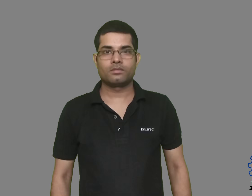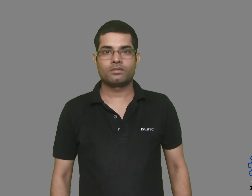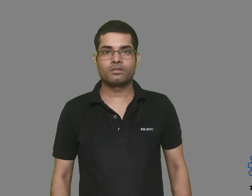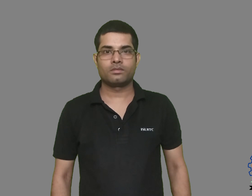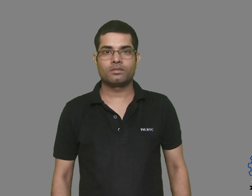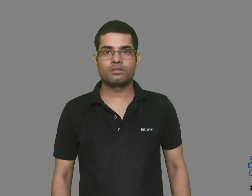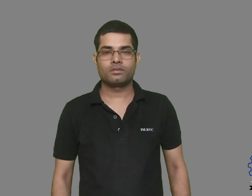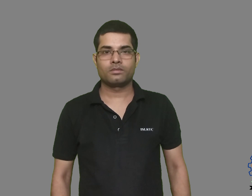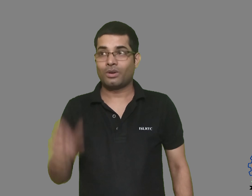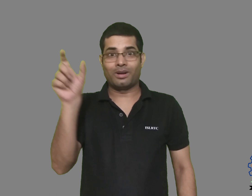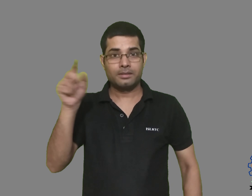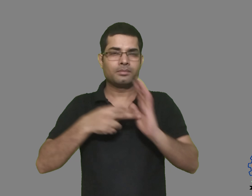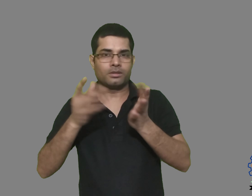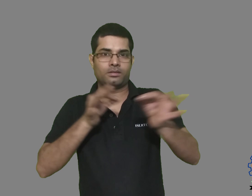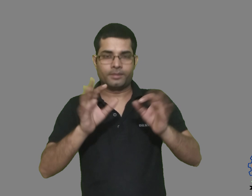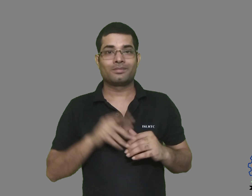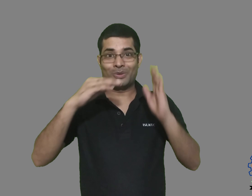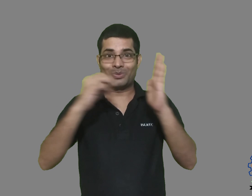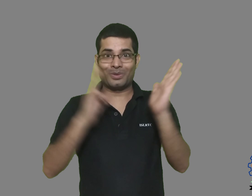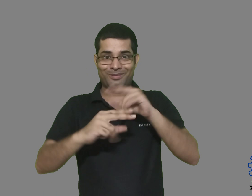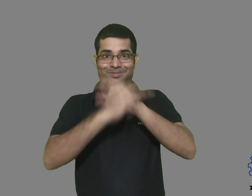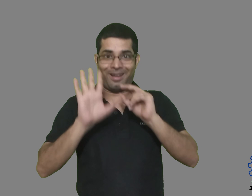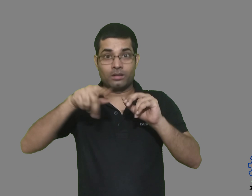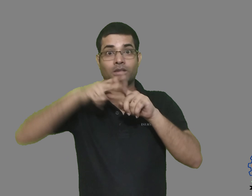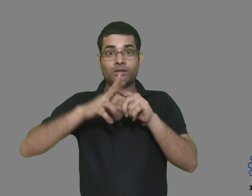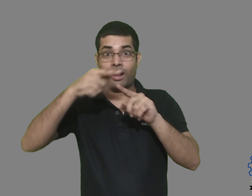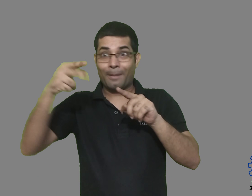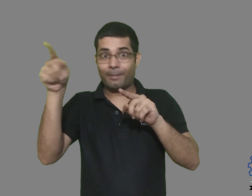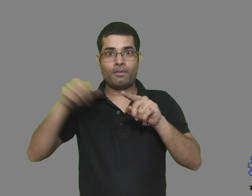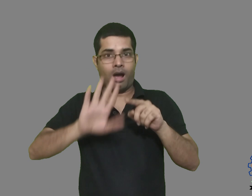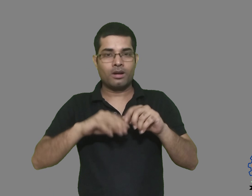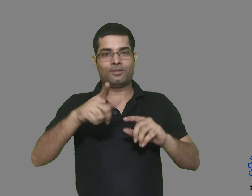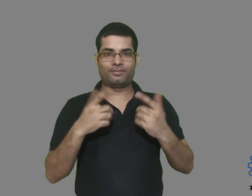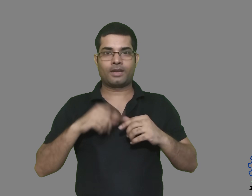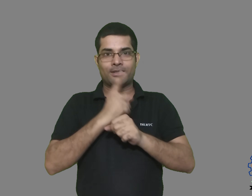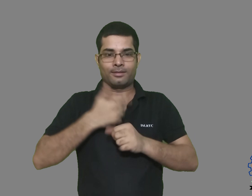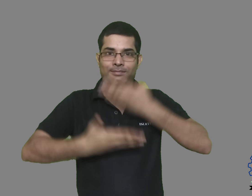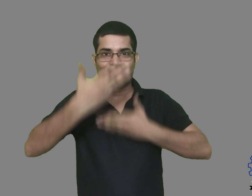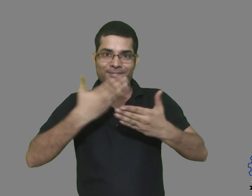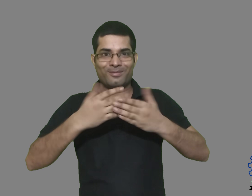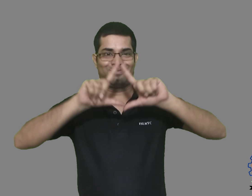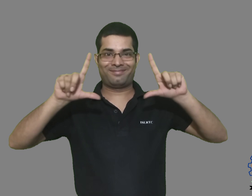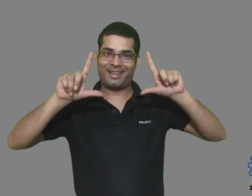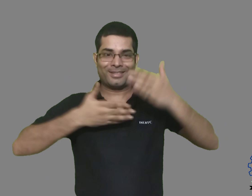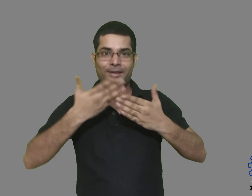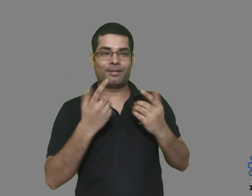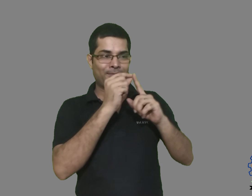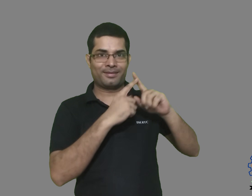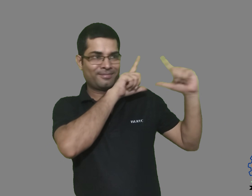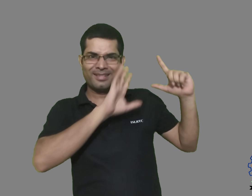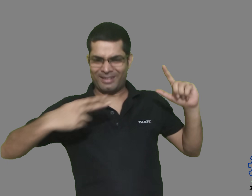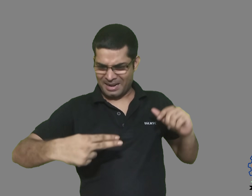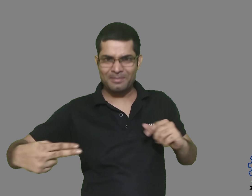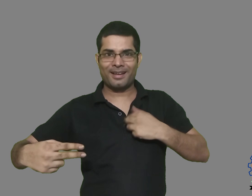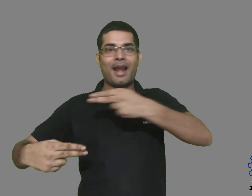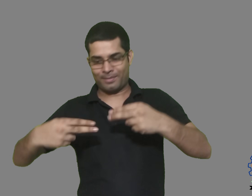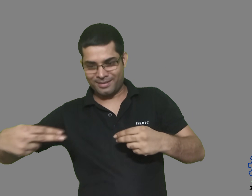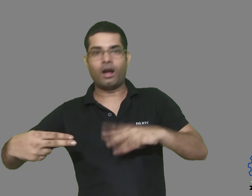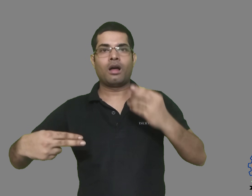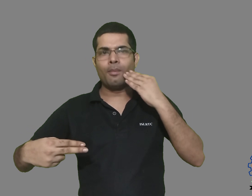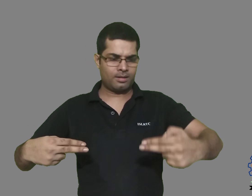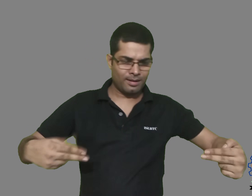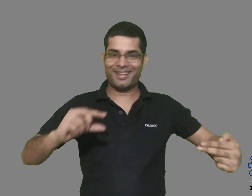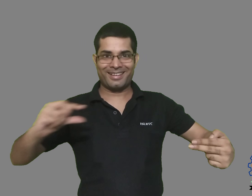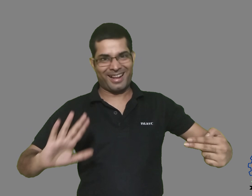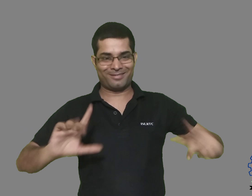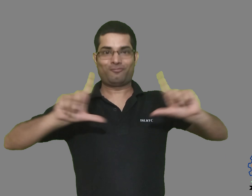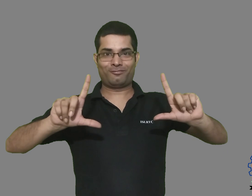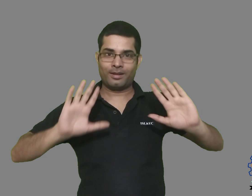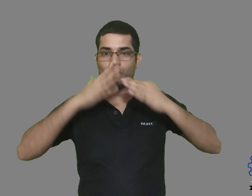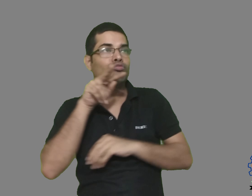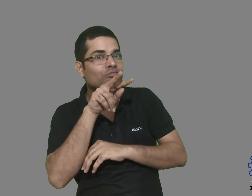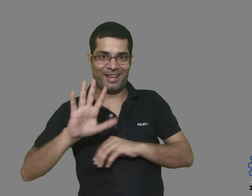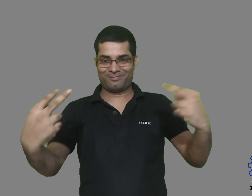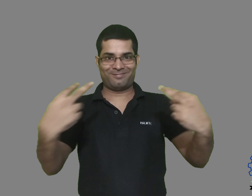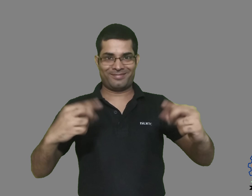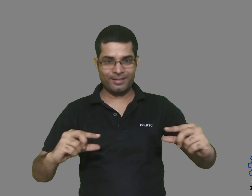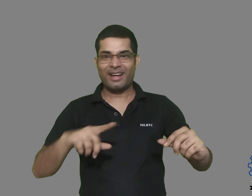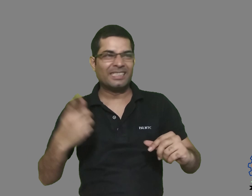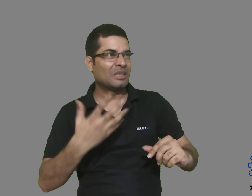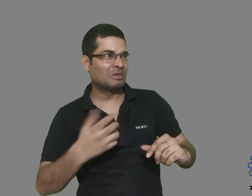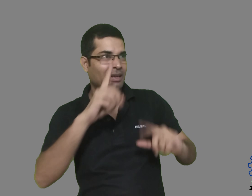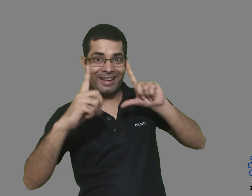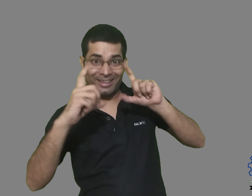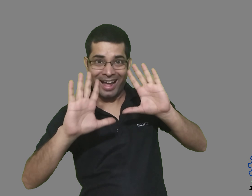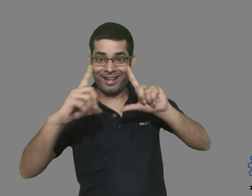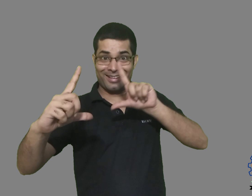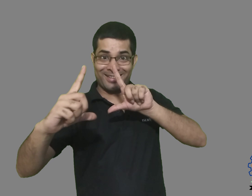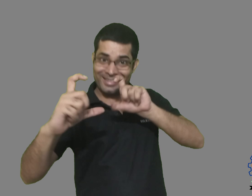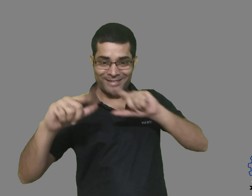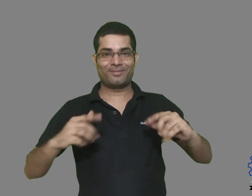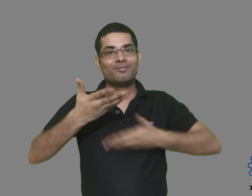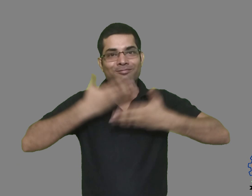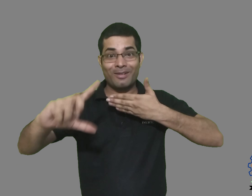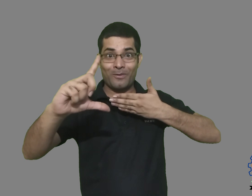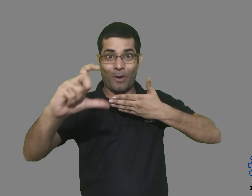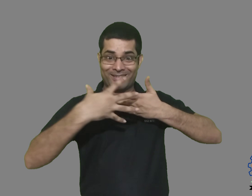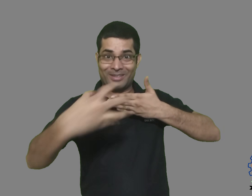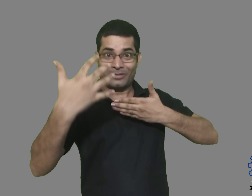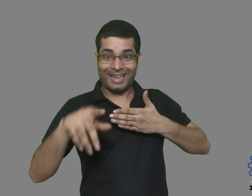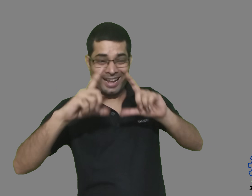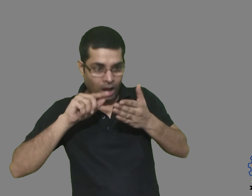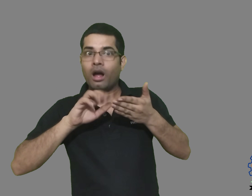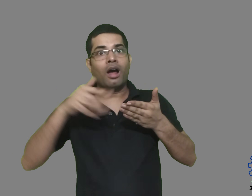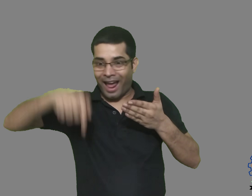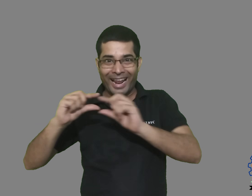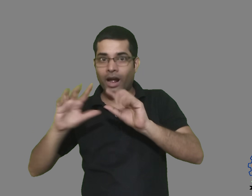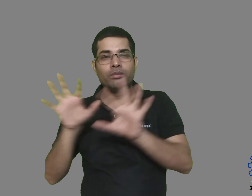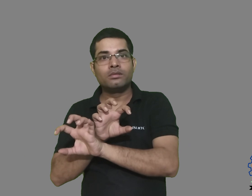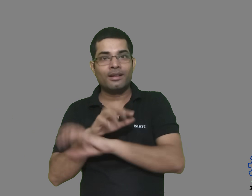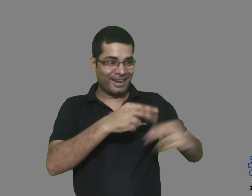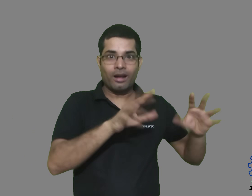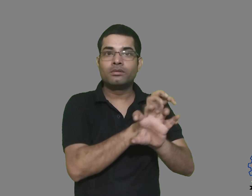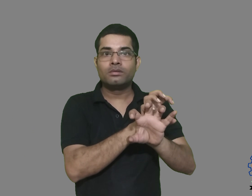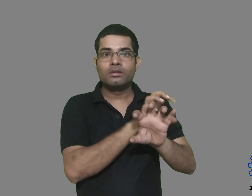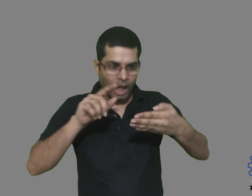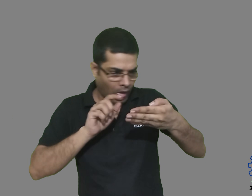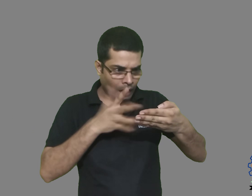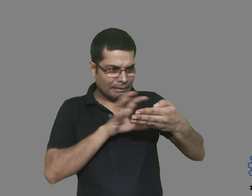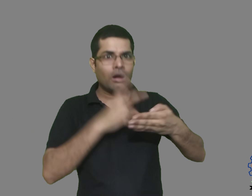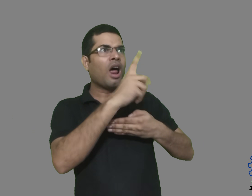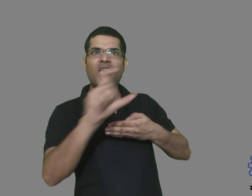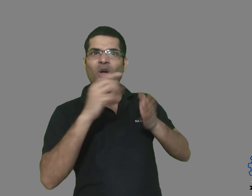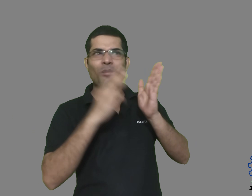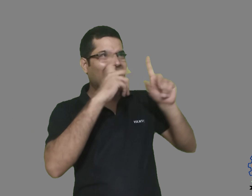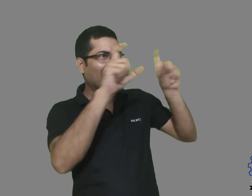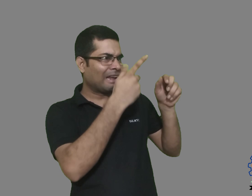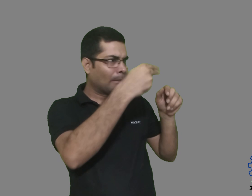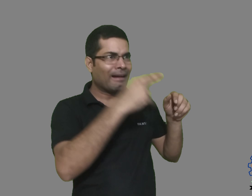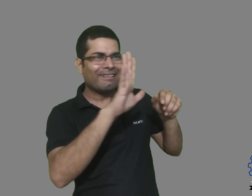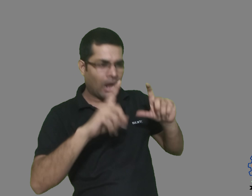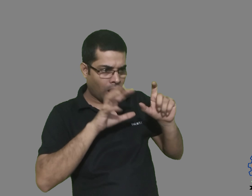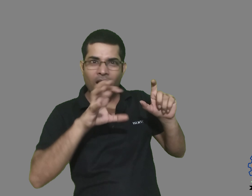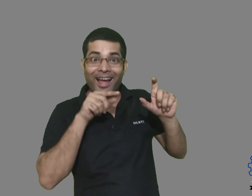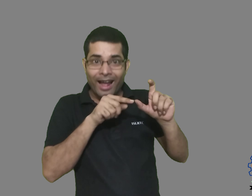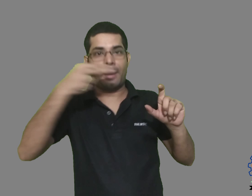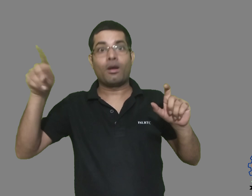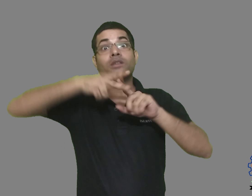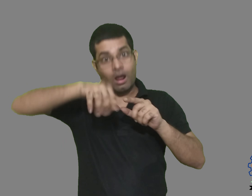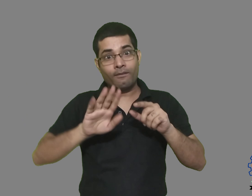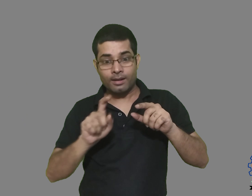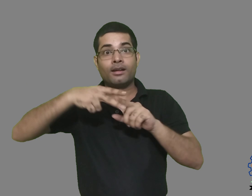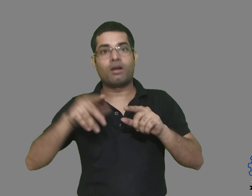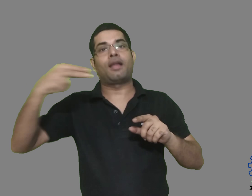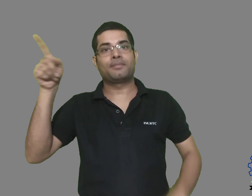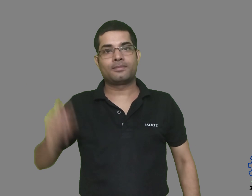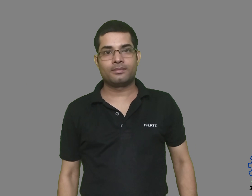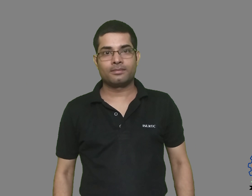Blur snapshot